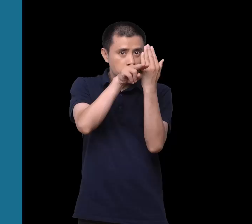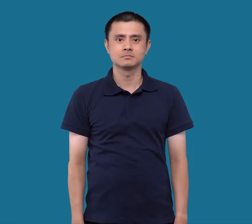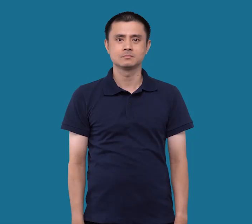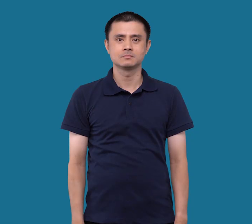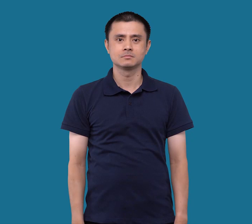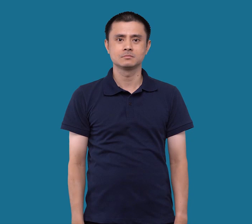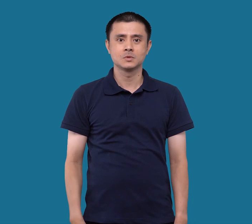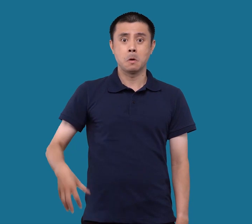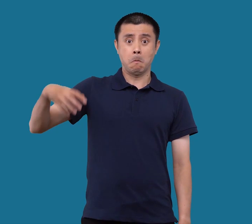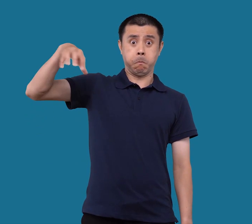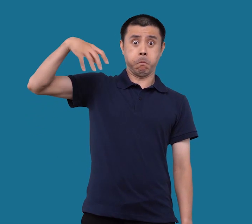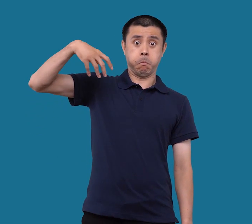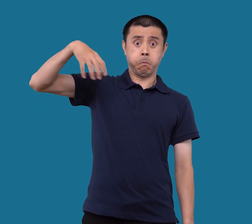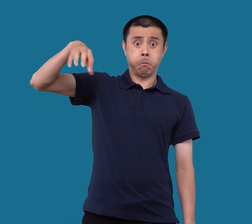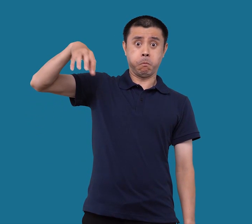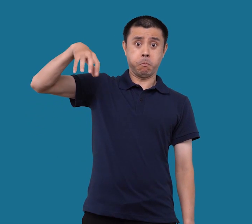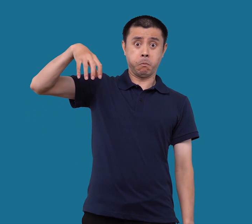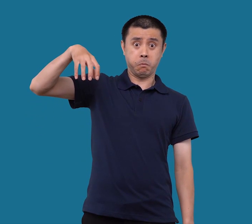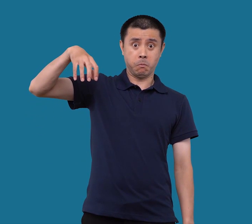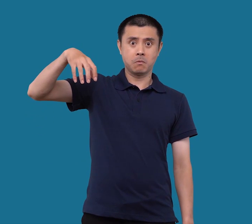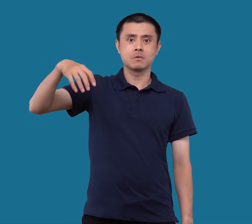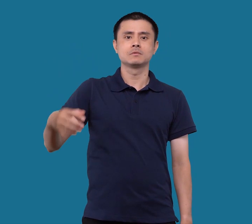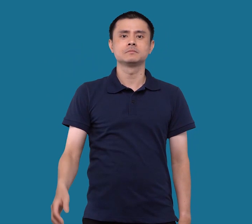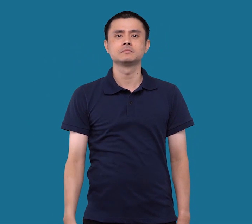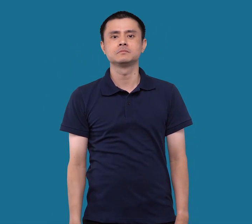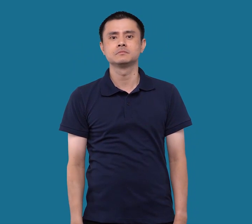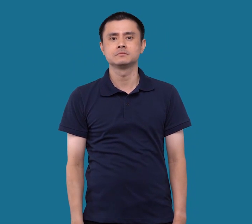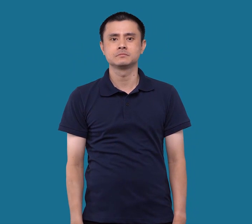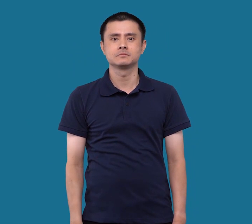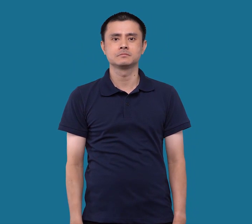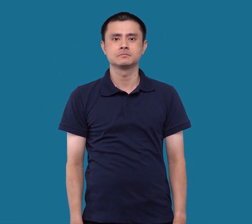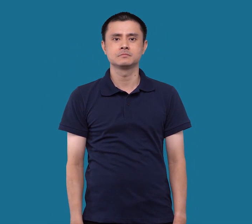báo động